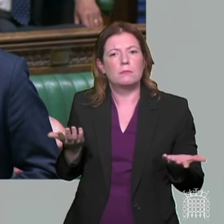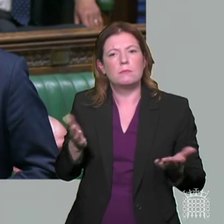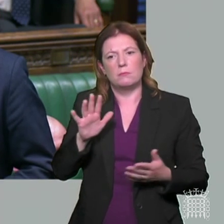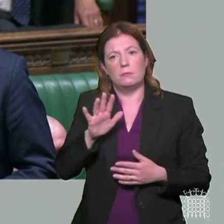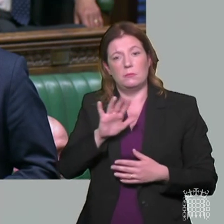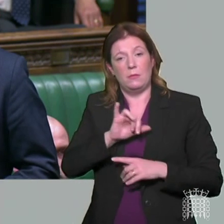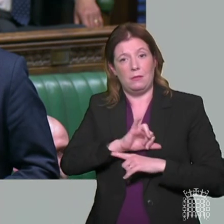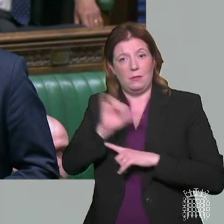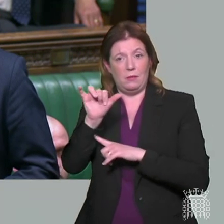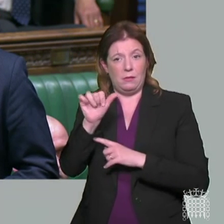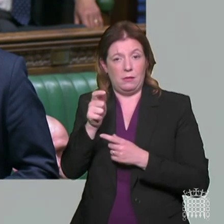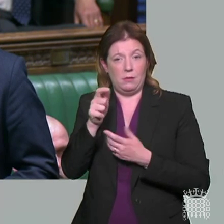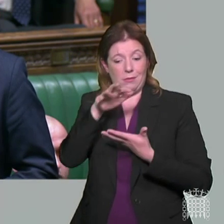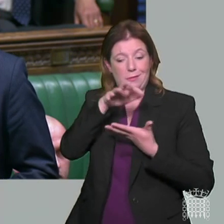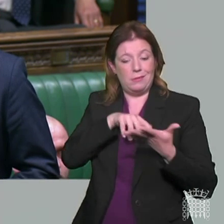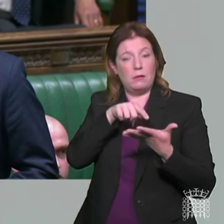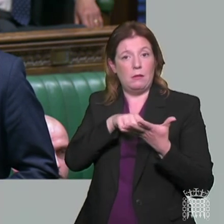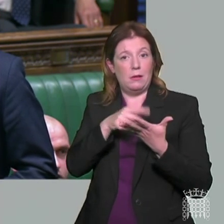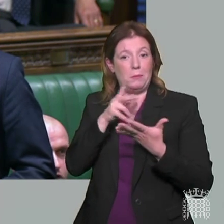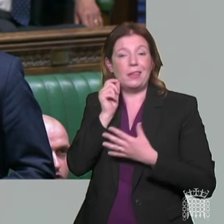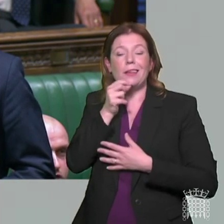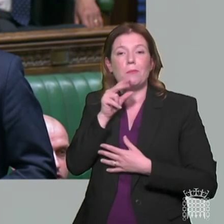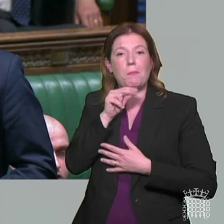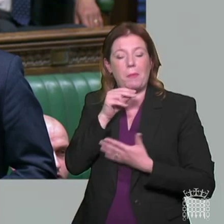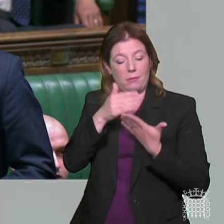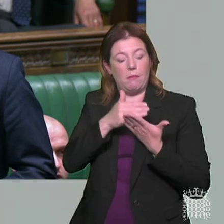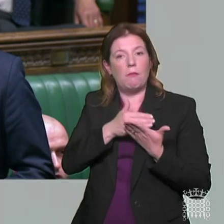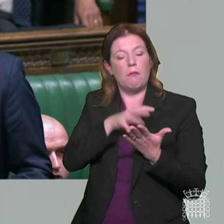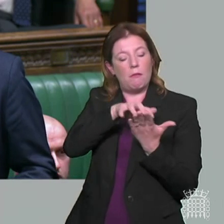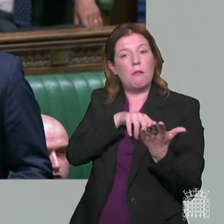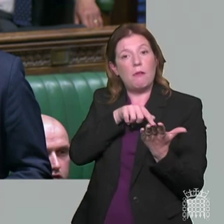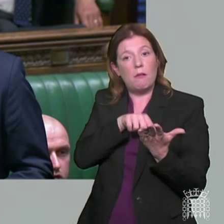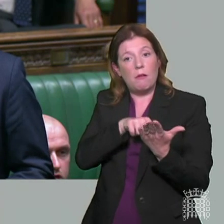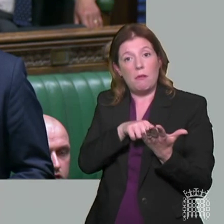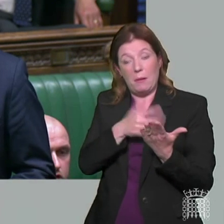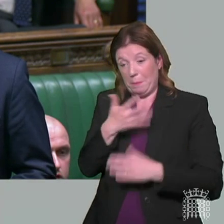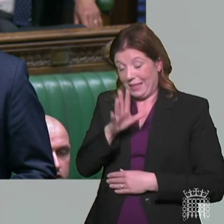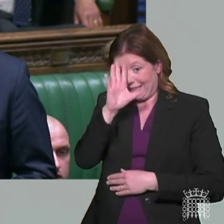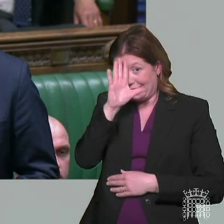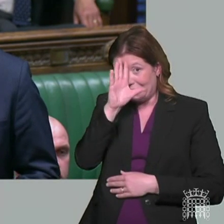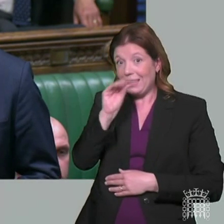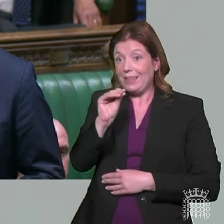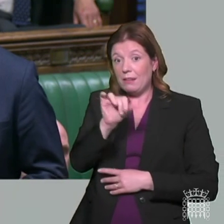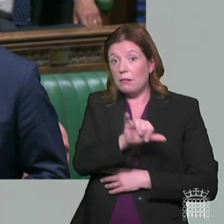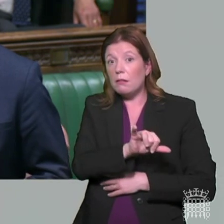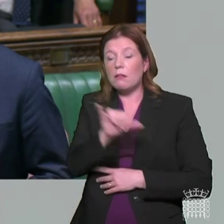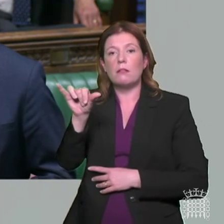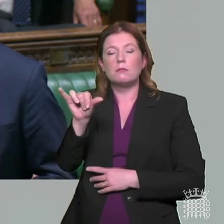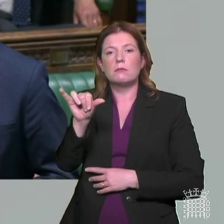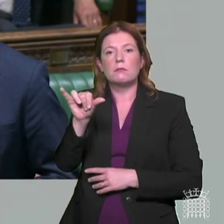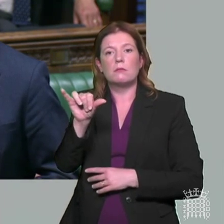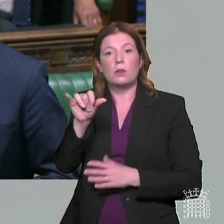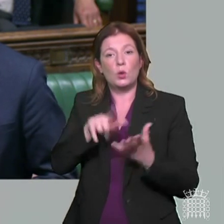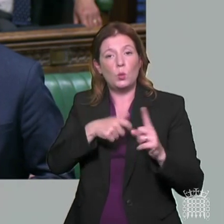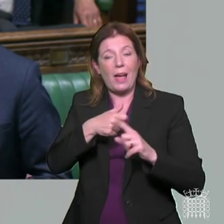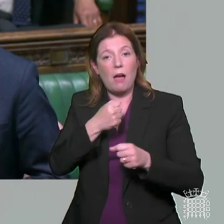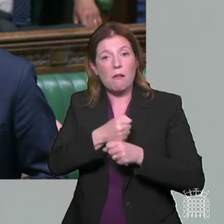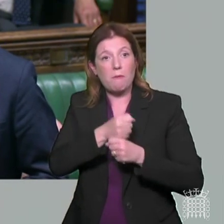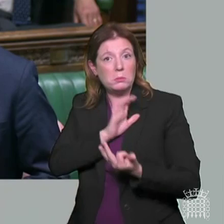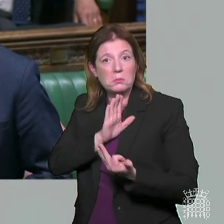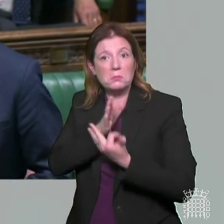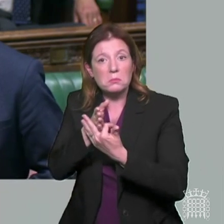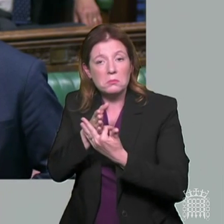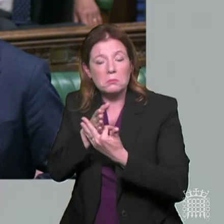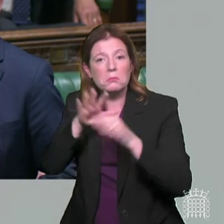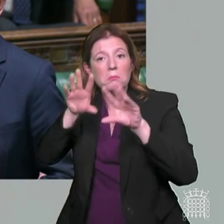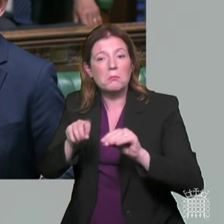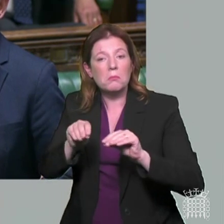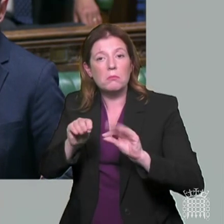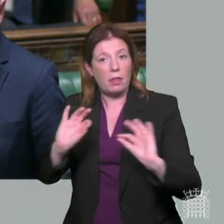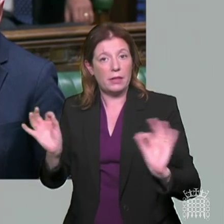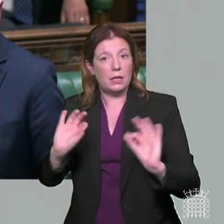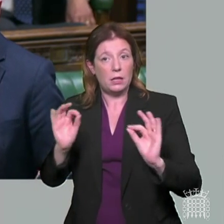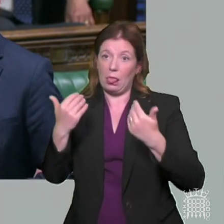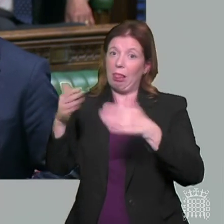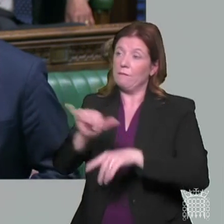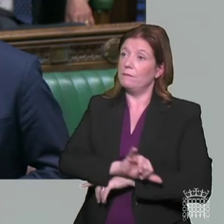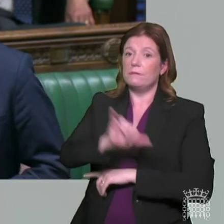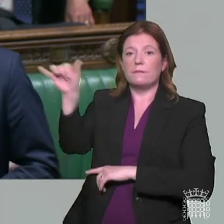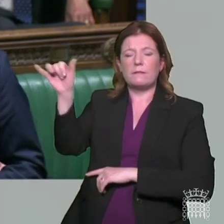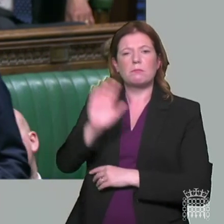Air traffic control transcripts published this week in the Press and Journal newspaper have revealed that, despite being informed of the intended flight, no attempt was made by the UK Government or their agencies to prevent the plane from taking off.